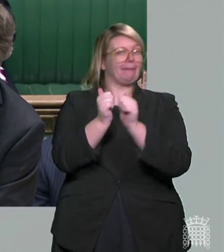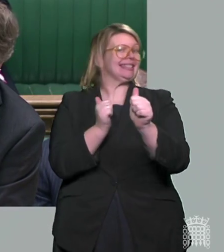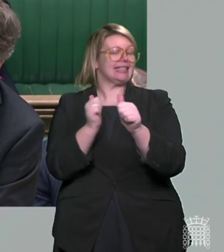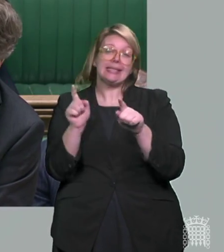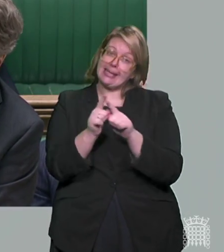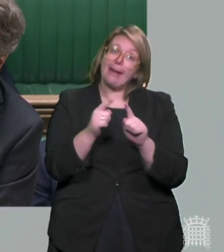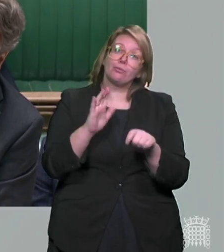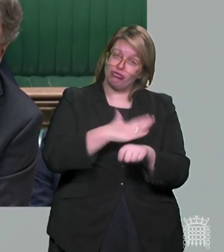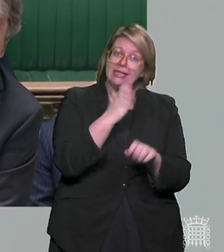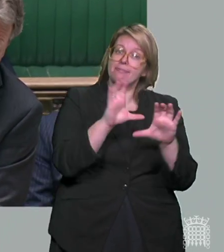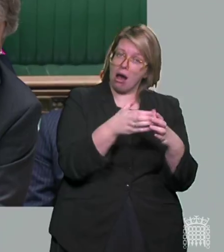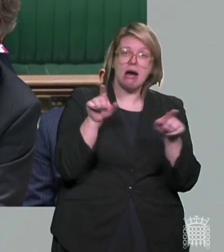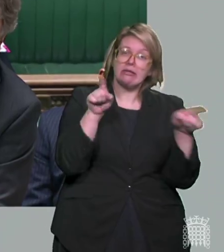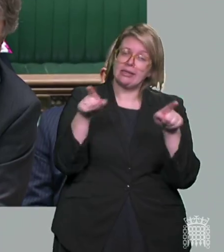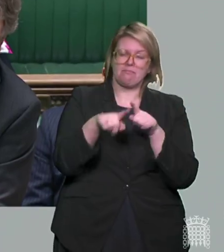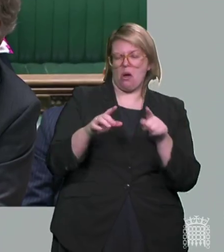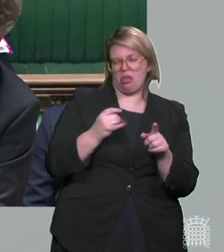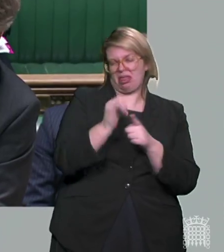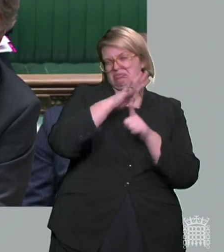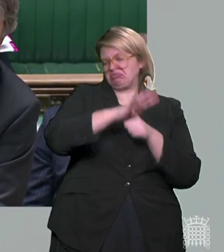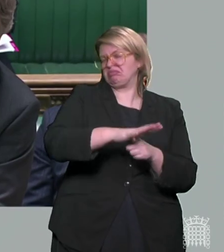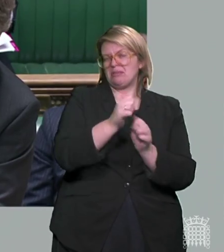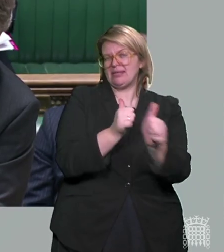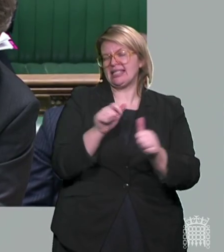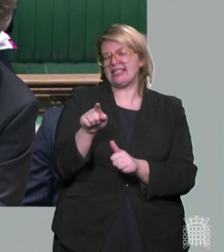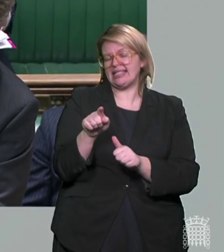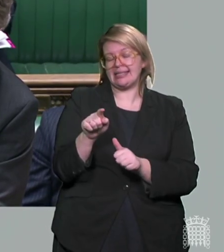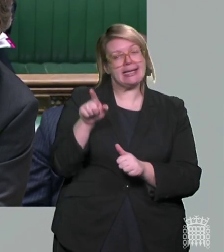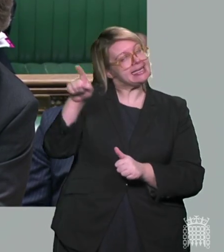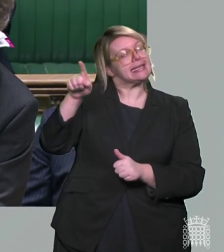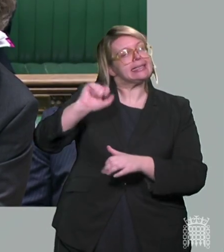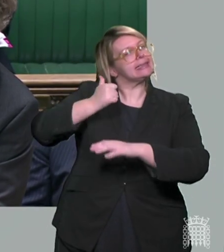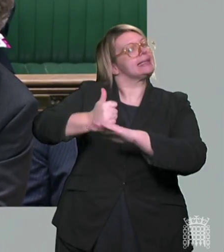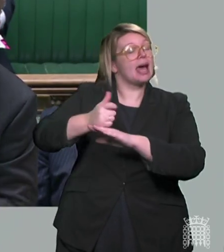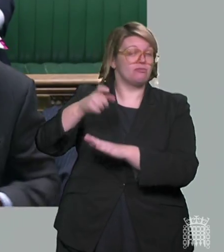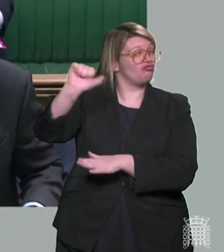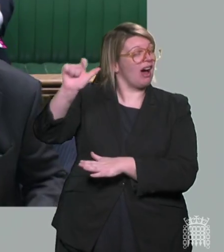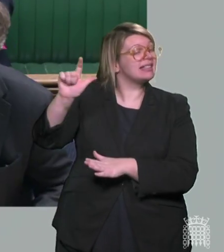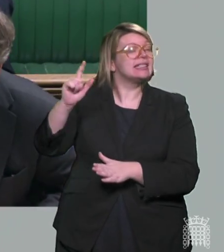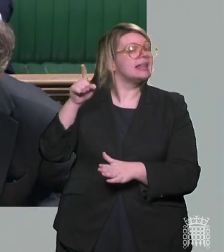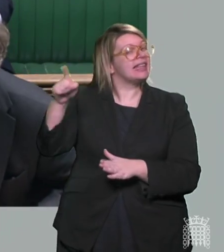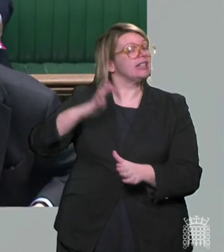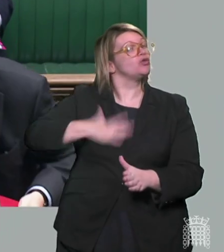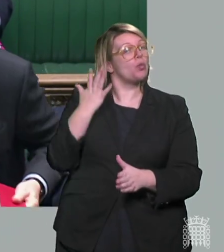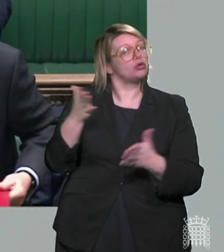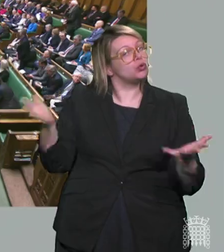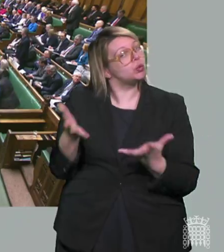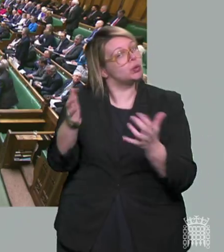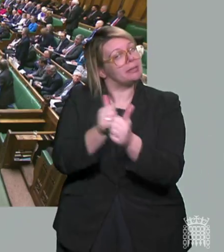The deposit return scheme that is coming down the tracks is just another example of how anti-business they are.